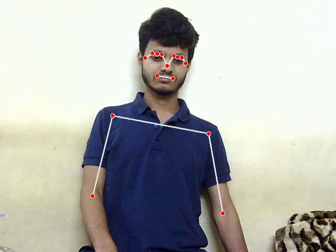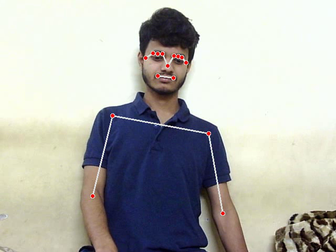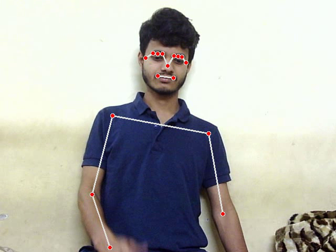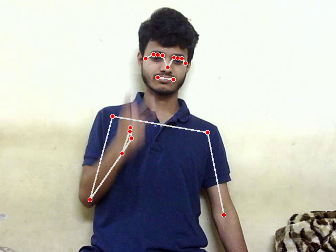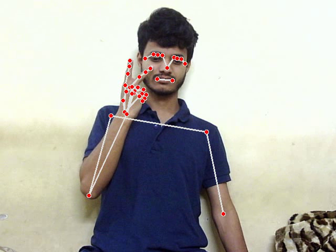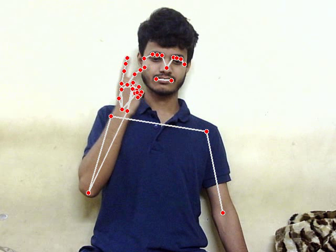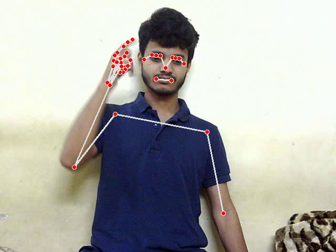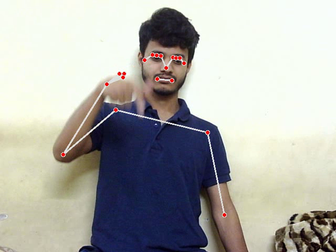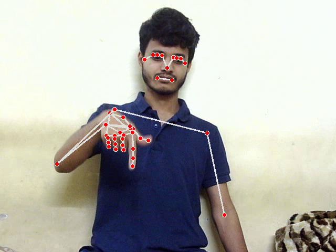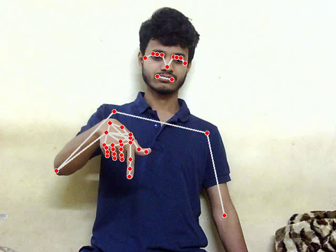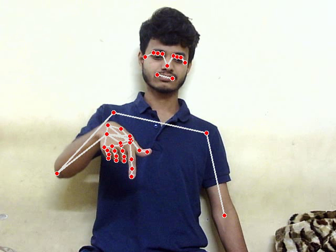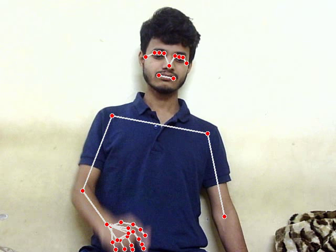see you later